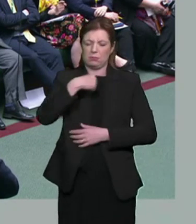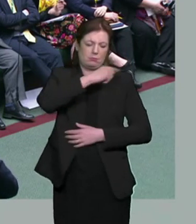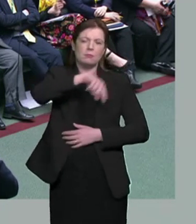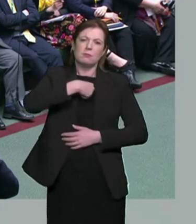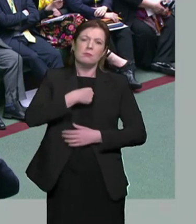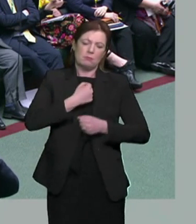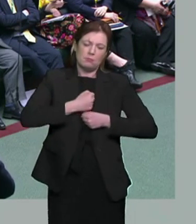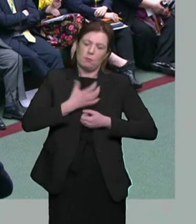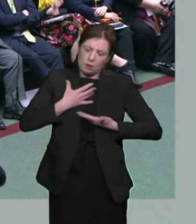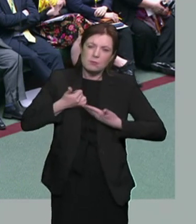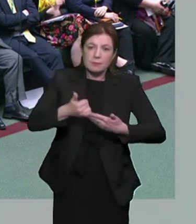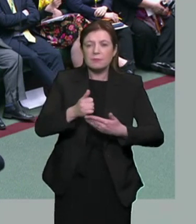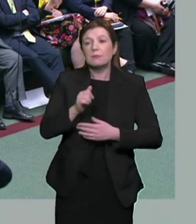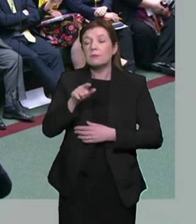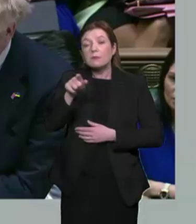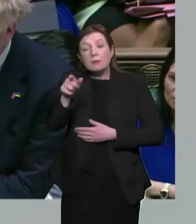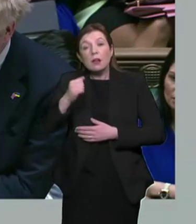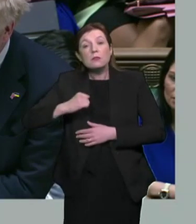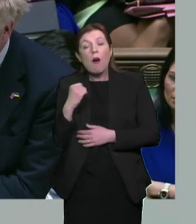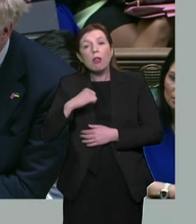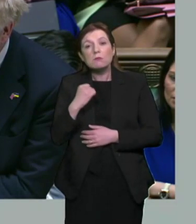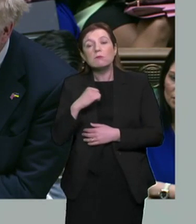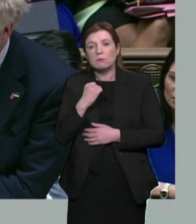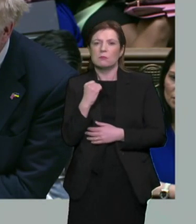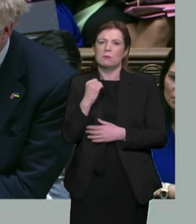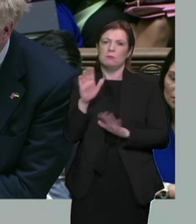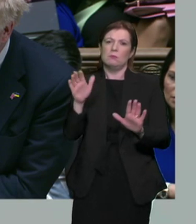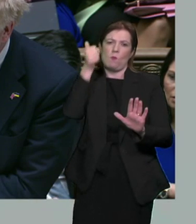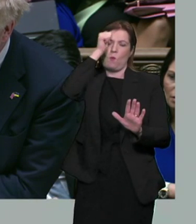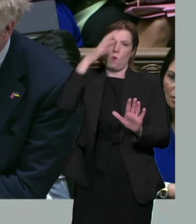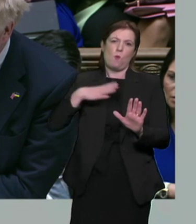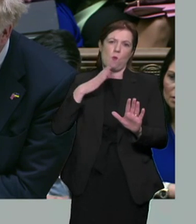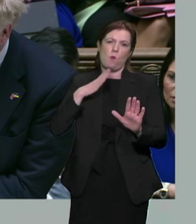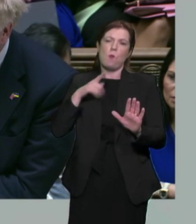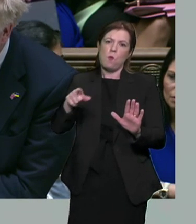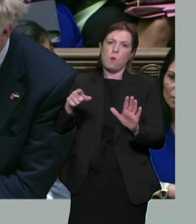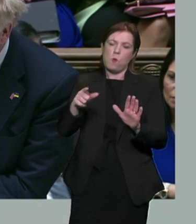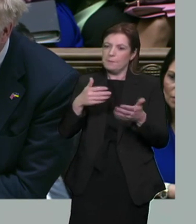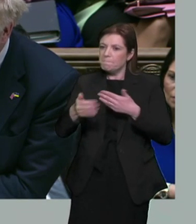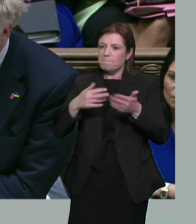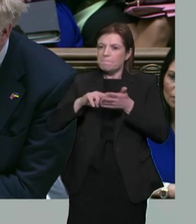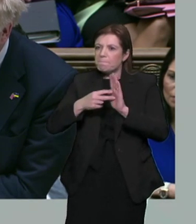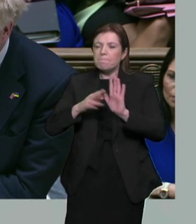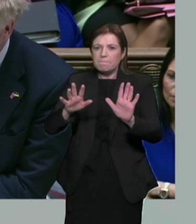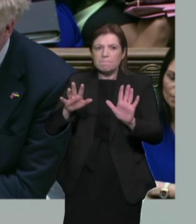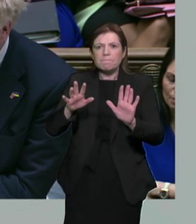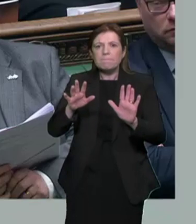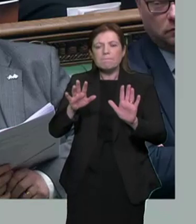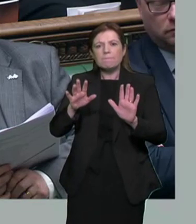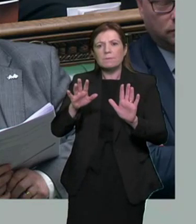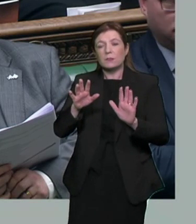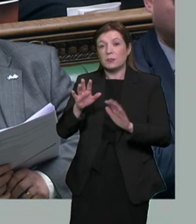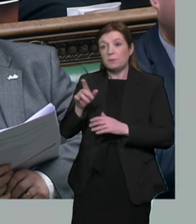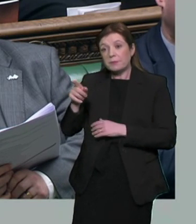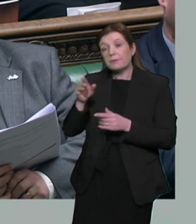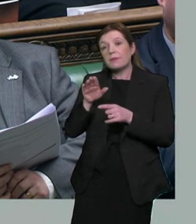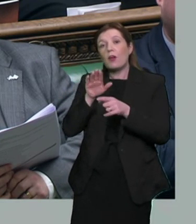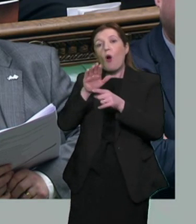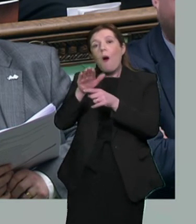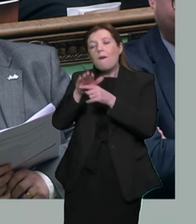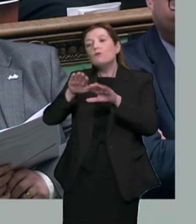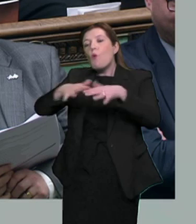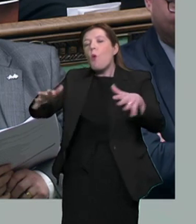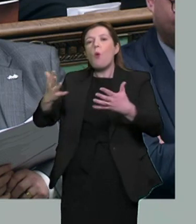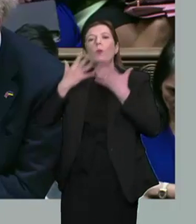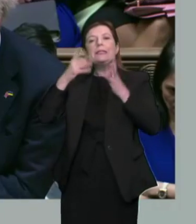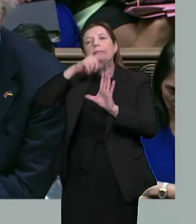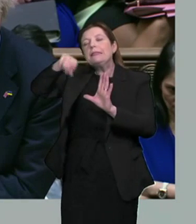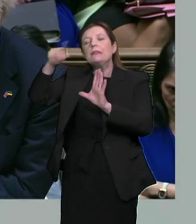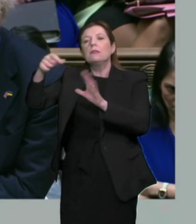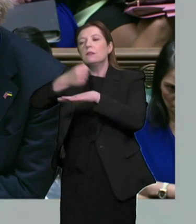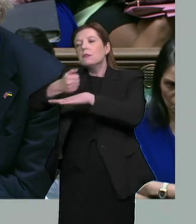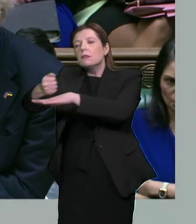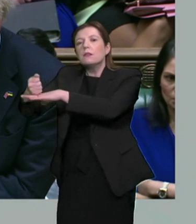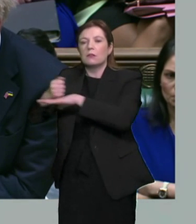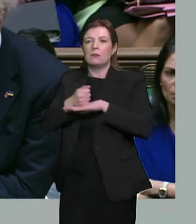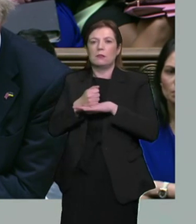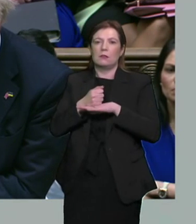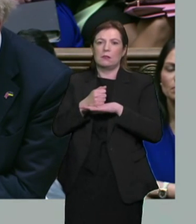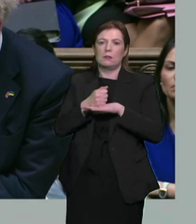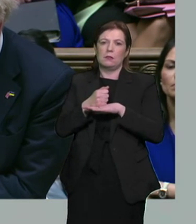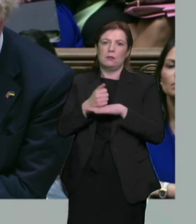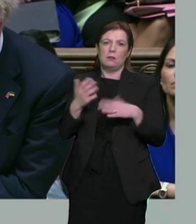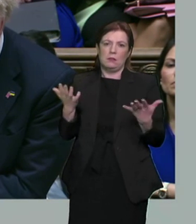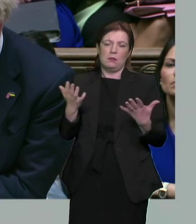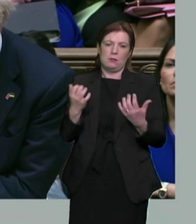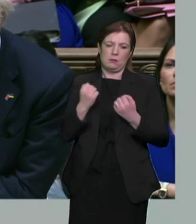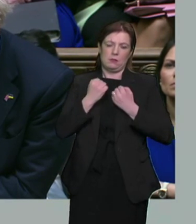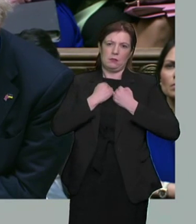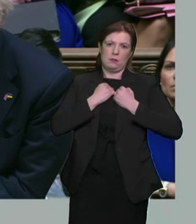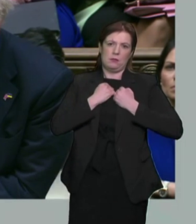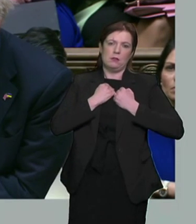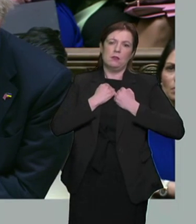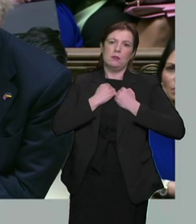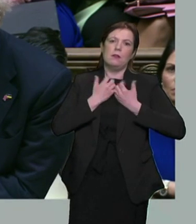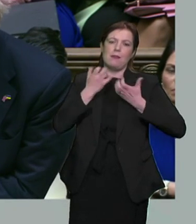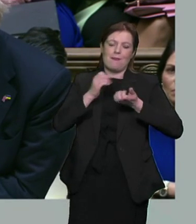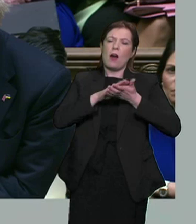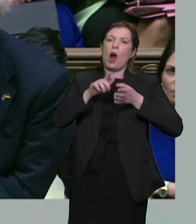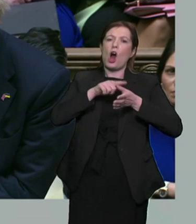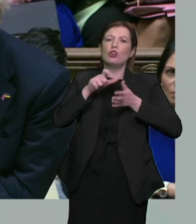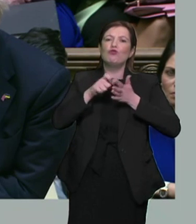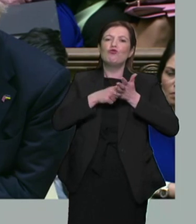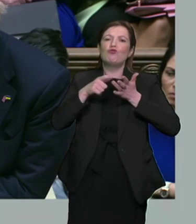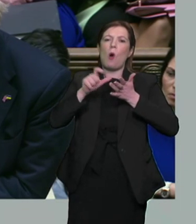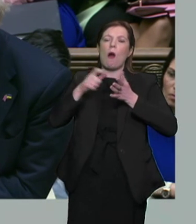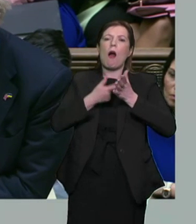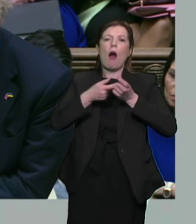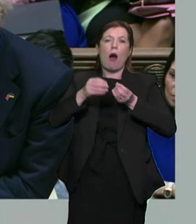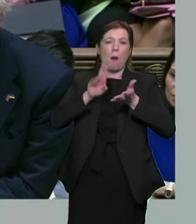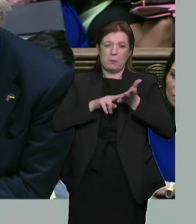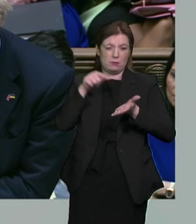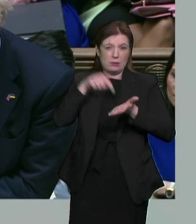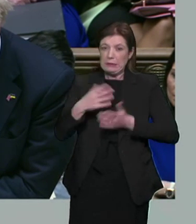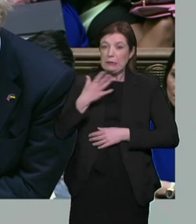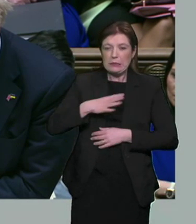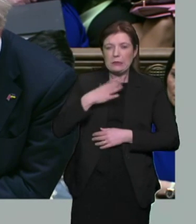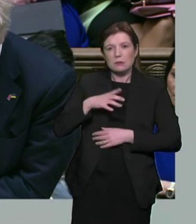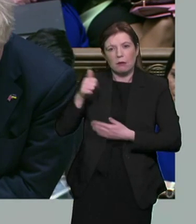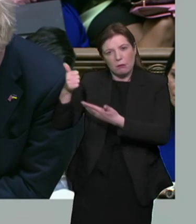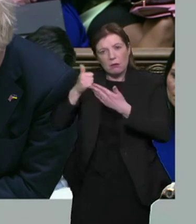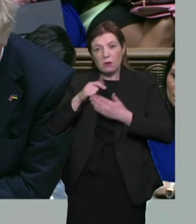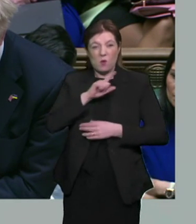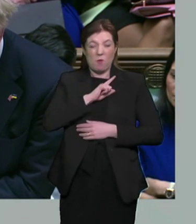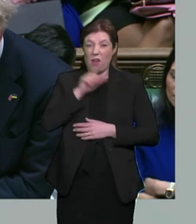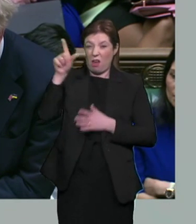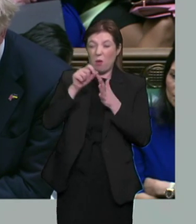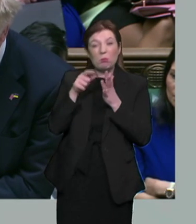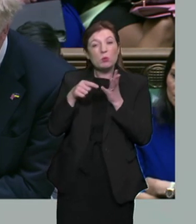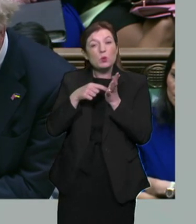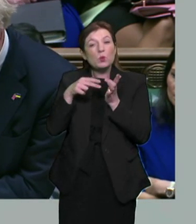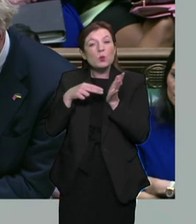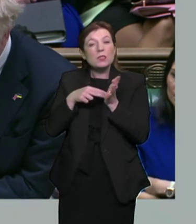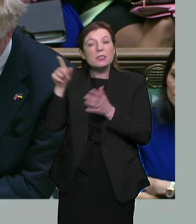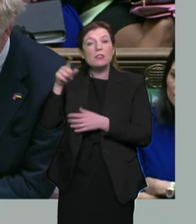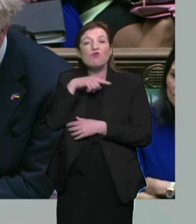I can tell the right honourable Gentleman that Scotland is in the lead in helping this country to solve its energy problems, not just with more offshore wind, but by abandoning the phobia of our own hydrocarbons, which I think are going to be vital for transition and to avoid our being blackmailed by Putin’s Russia.